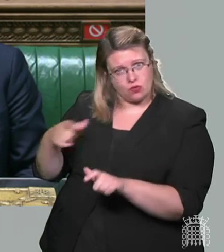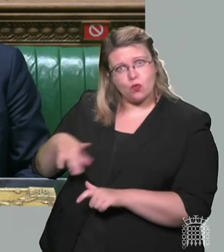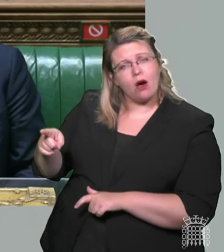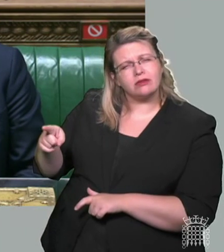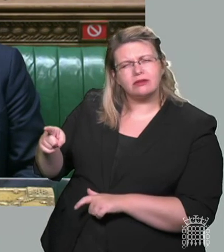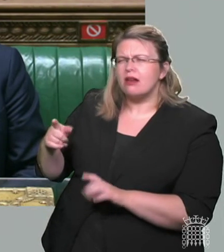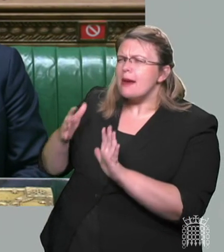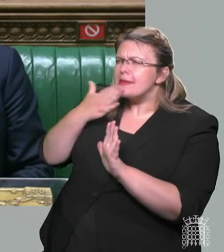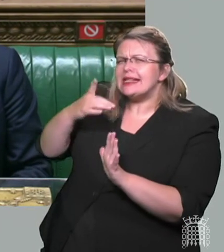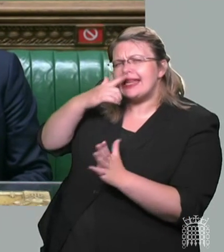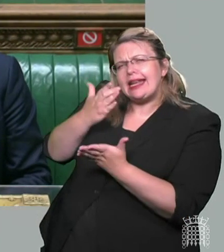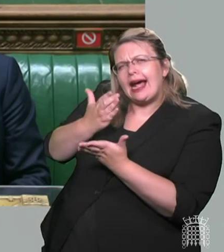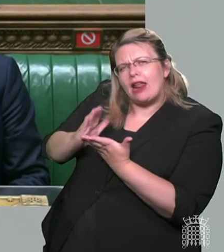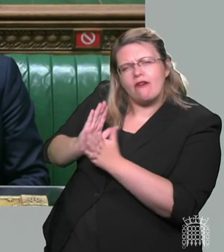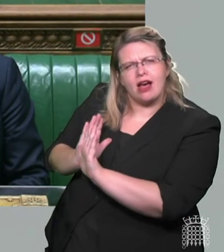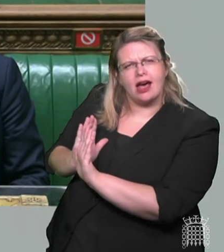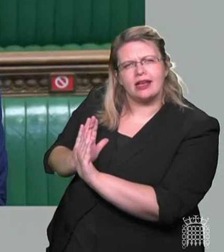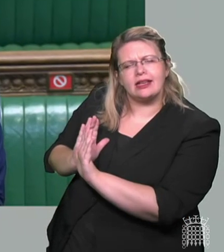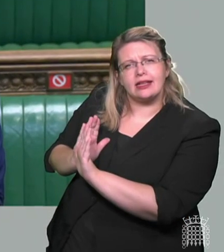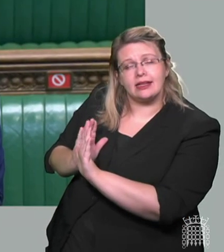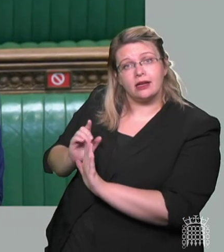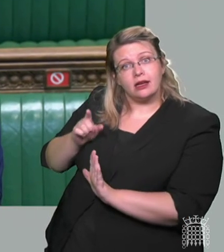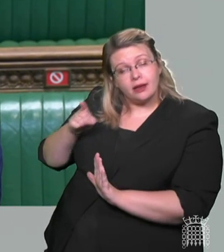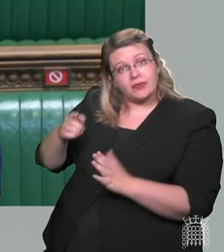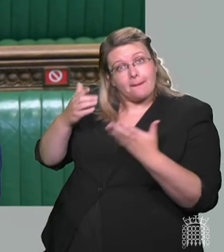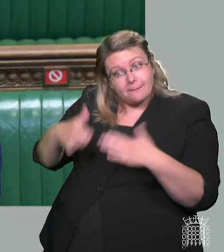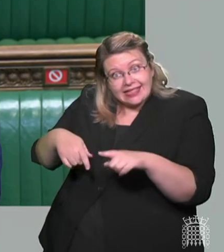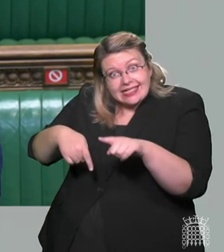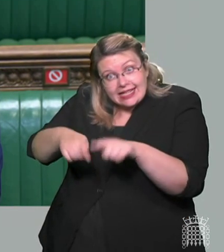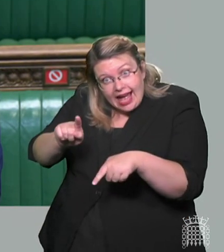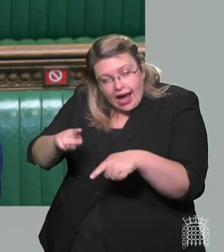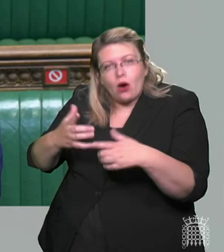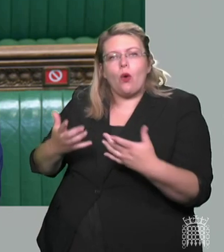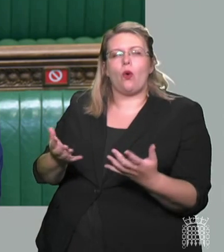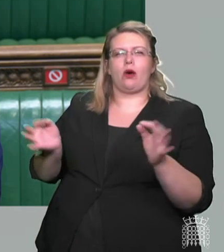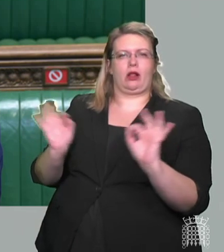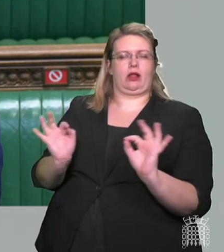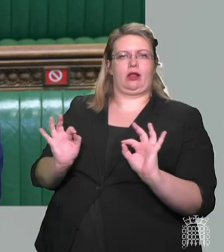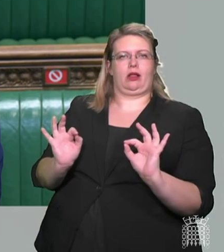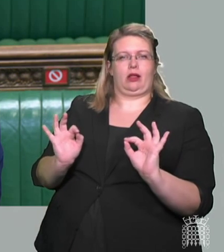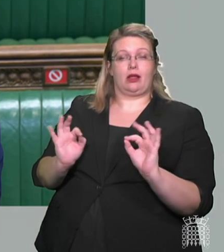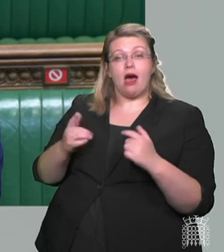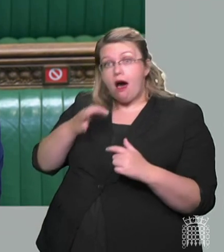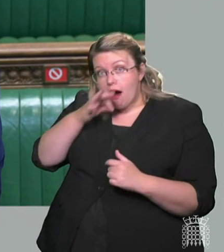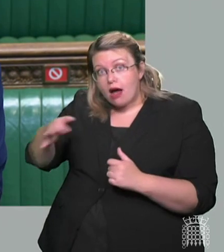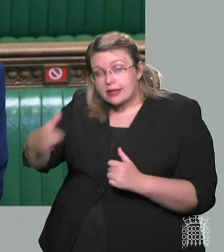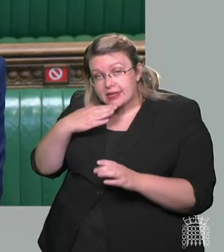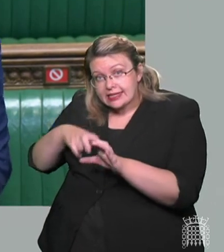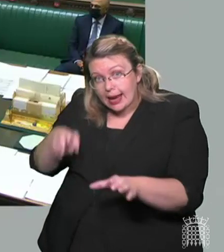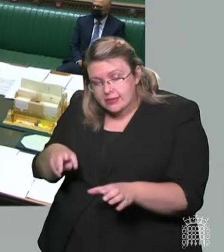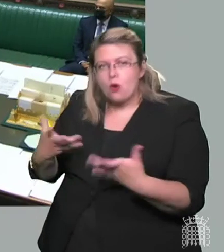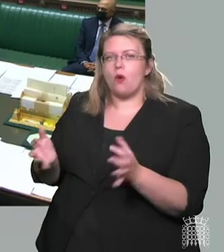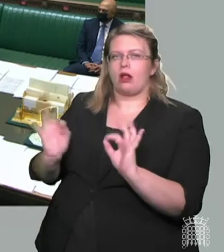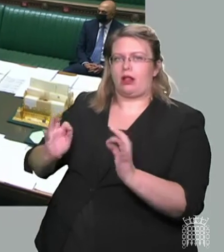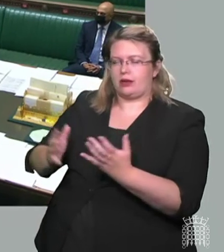Can the Prime Minister clarify, now that he has the chance, did he sack the Health Secretary, or at any point ask him to resign—yes or no?